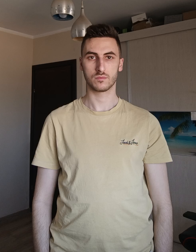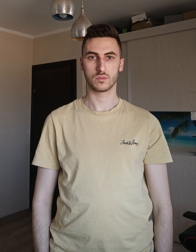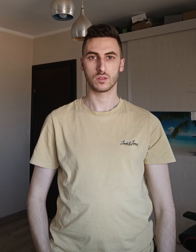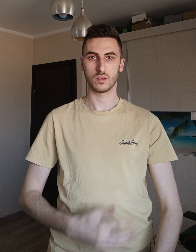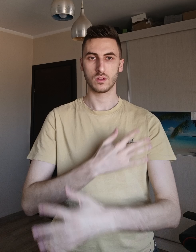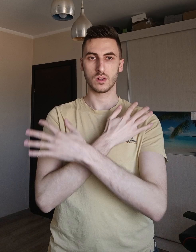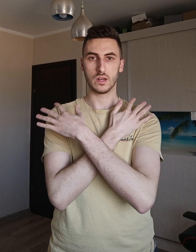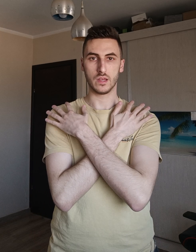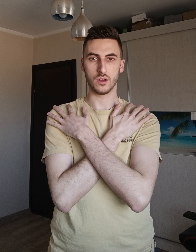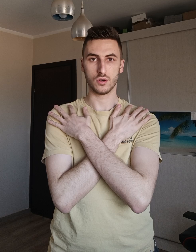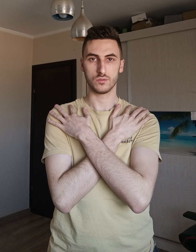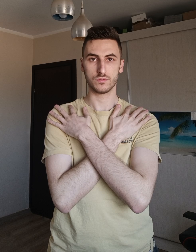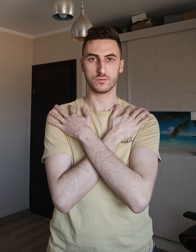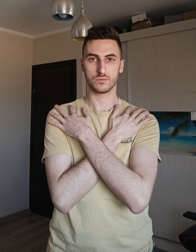לאהוב